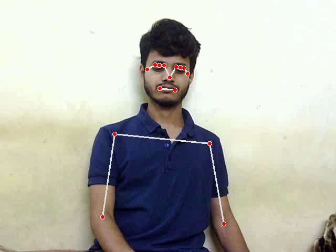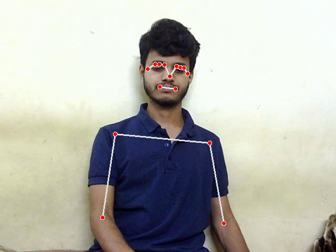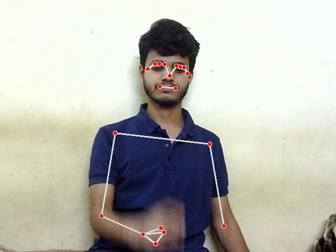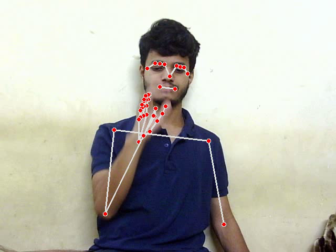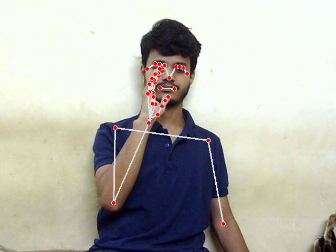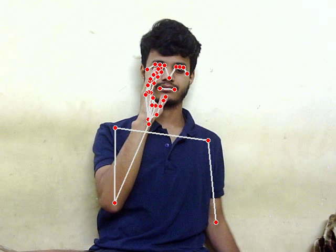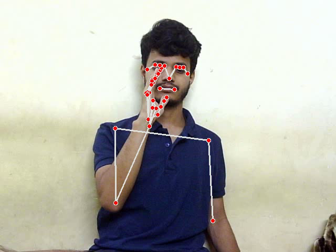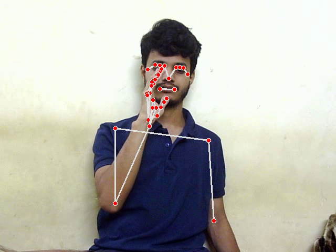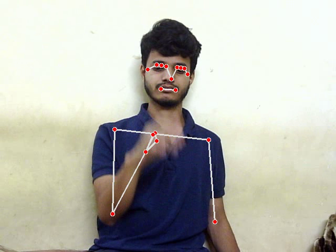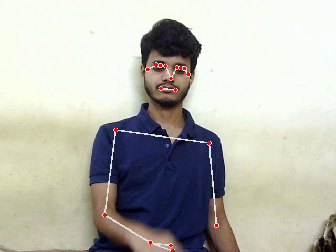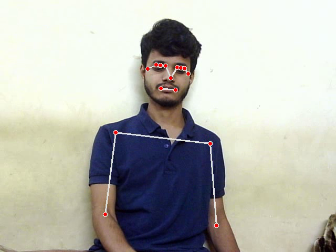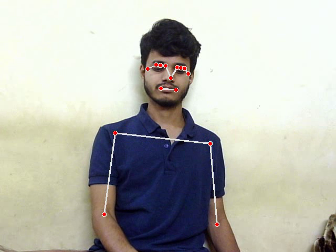mother